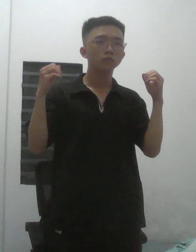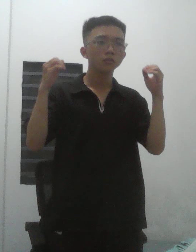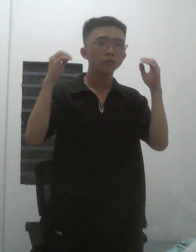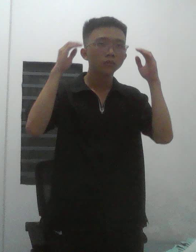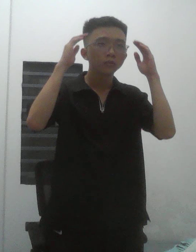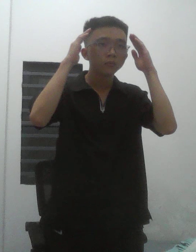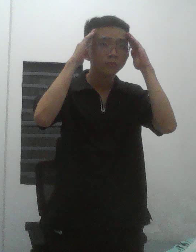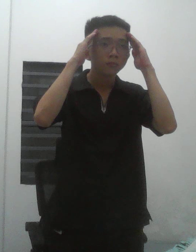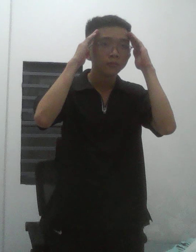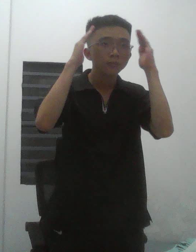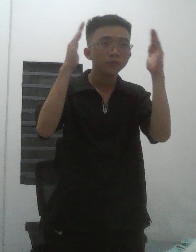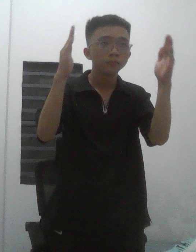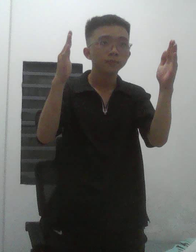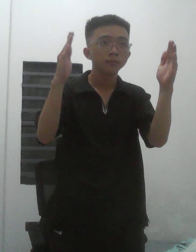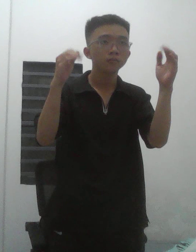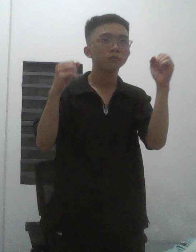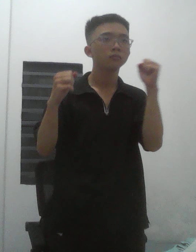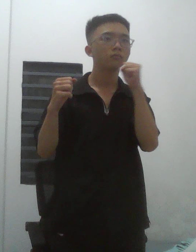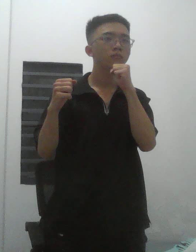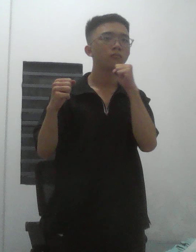khong quan tam